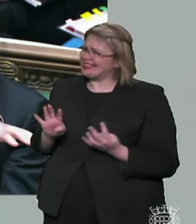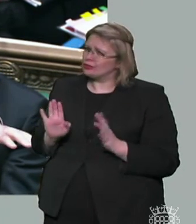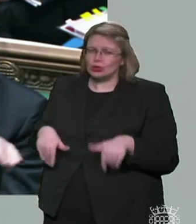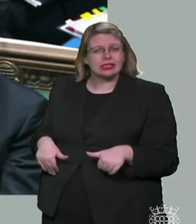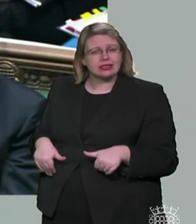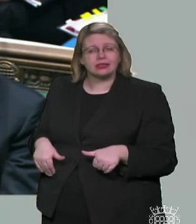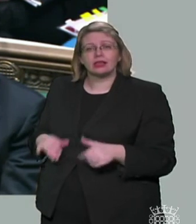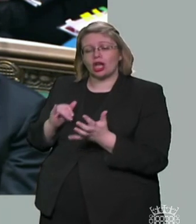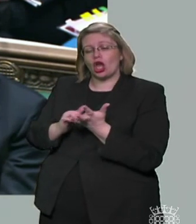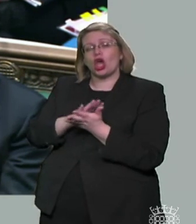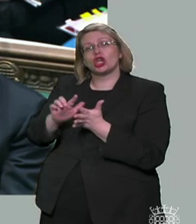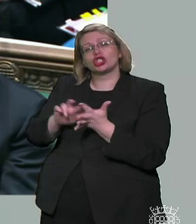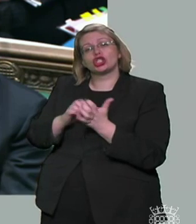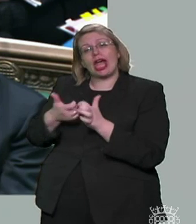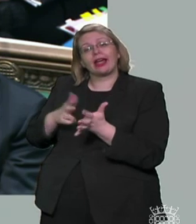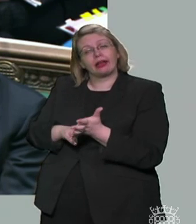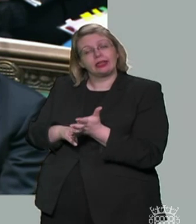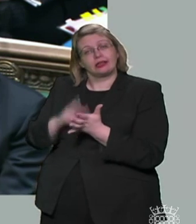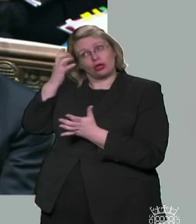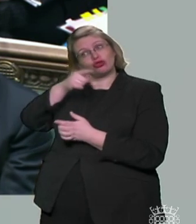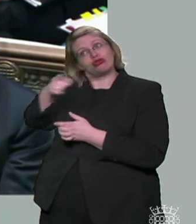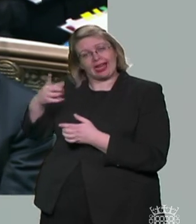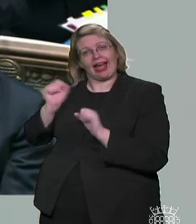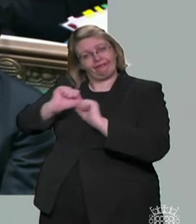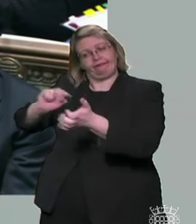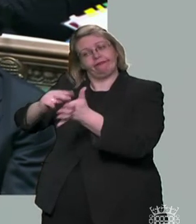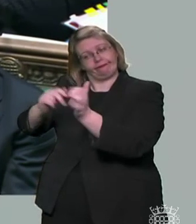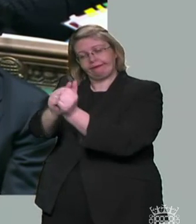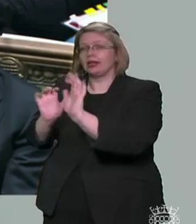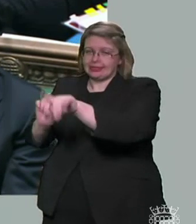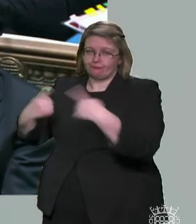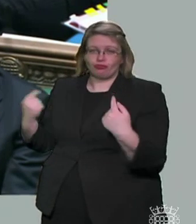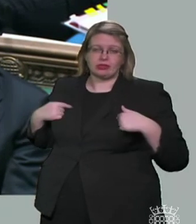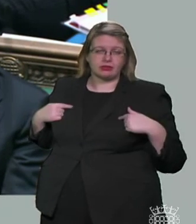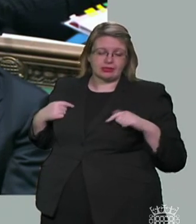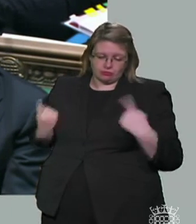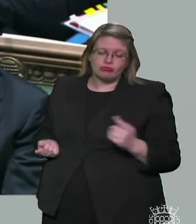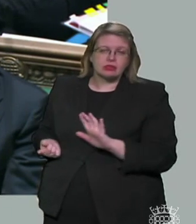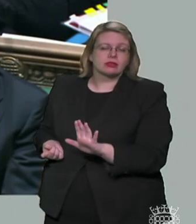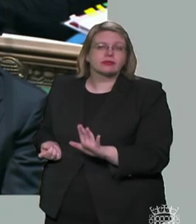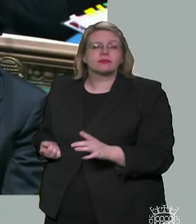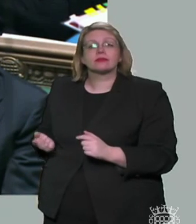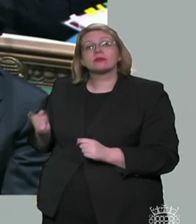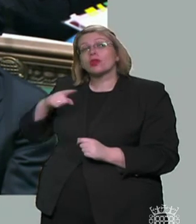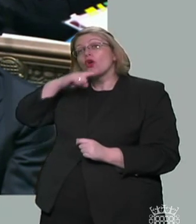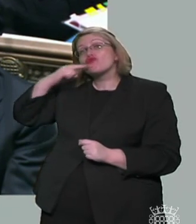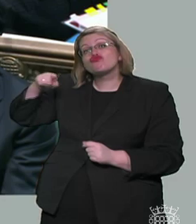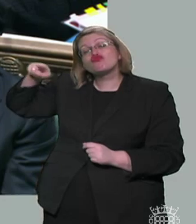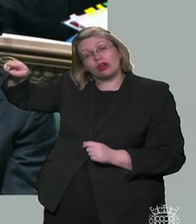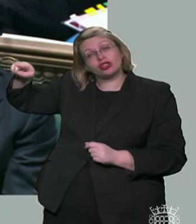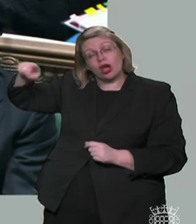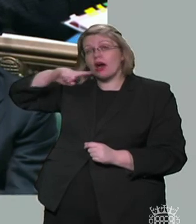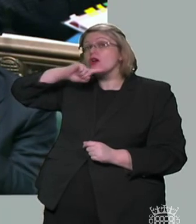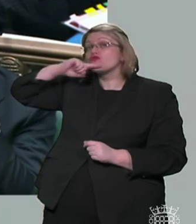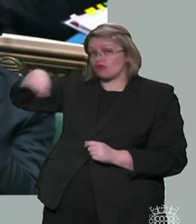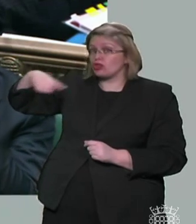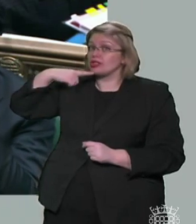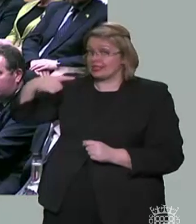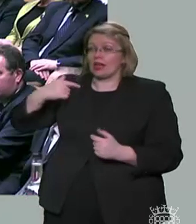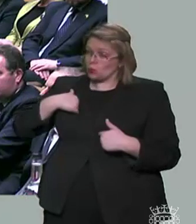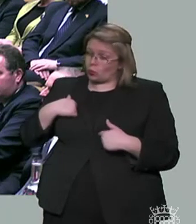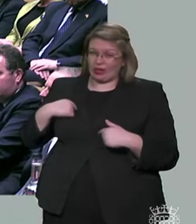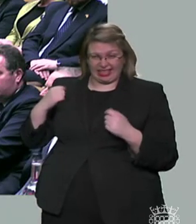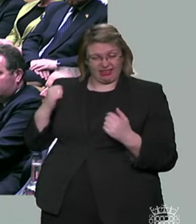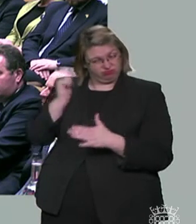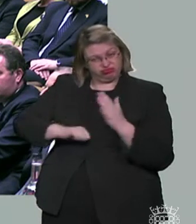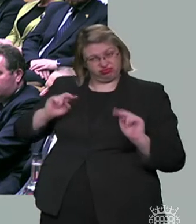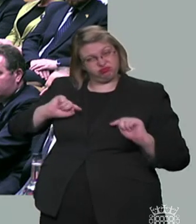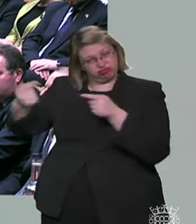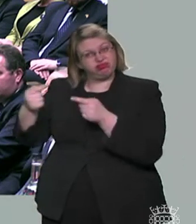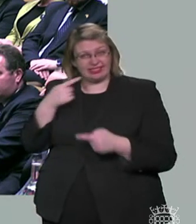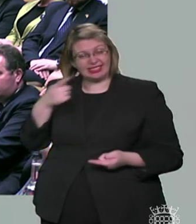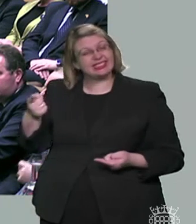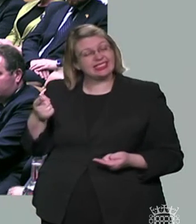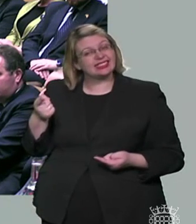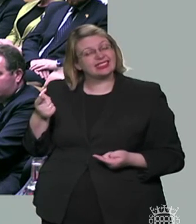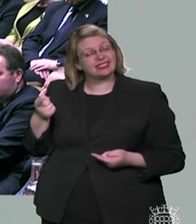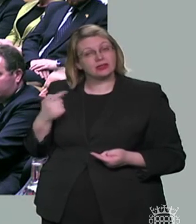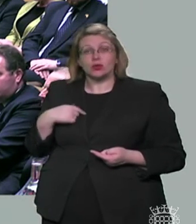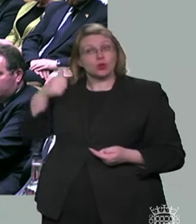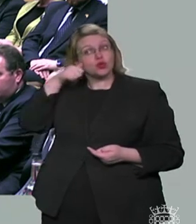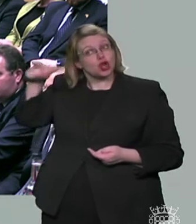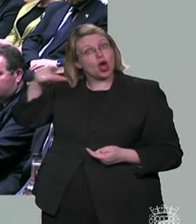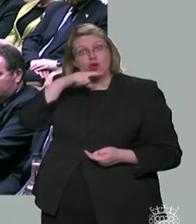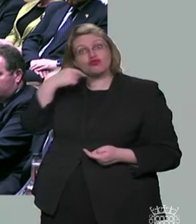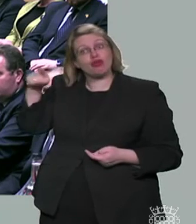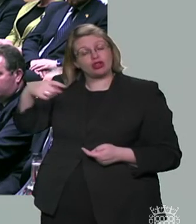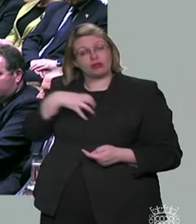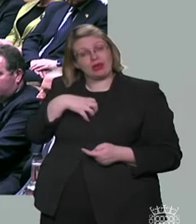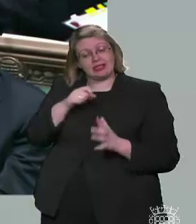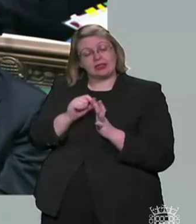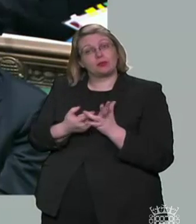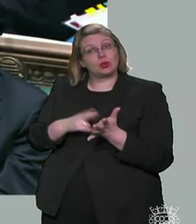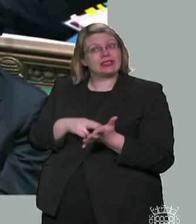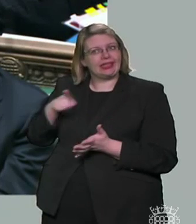The Schengen countries have a different arrangement. We must be in no doubt, as I said in answer to a previous question, that the Kremlin has singled out this country for the approach that we are taking, and we know how unscrupulous Vladimir Putin can be in his methods.